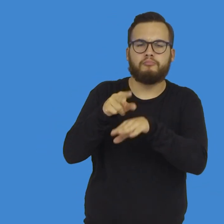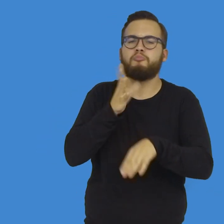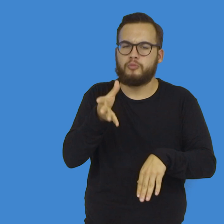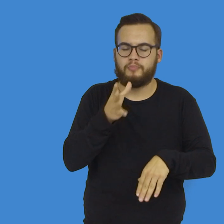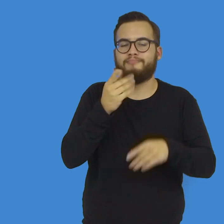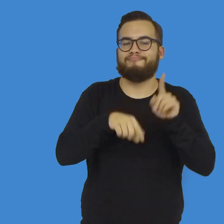motivo